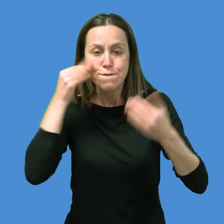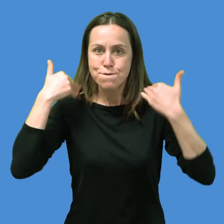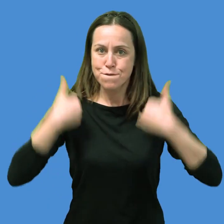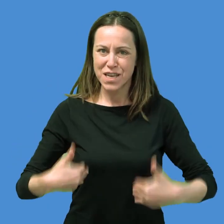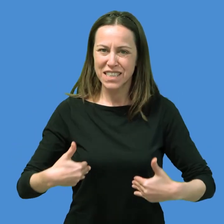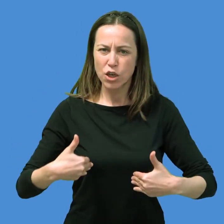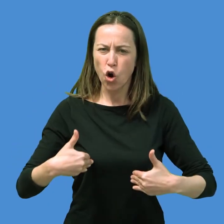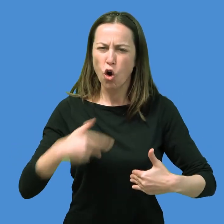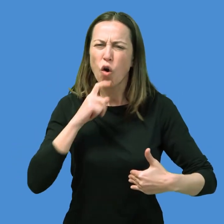cuerpo